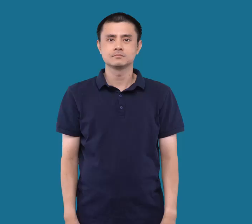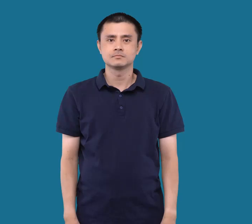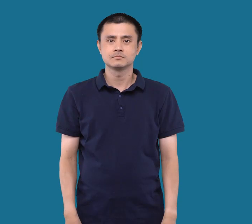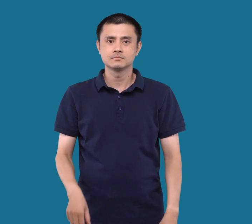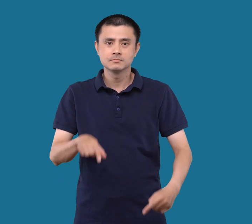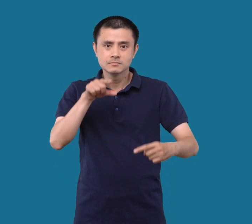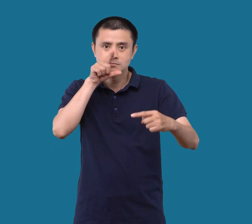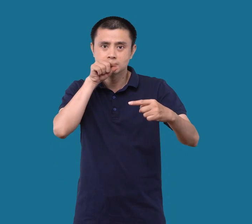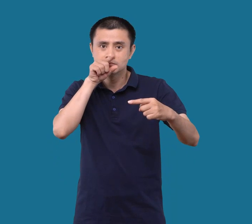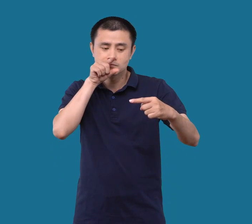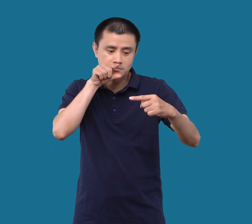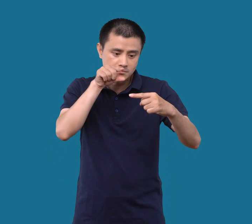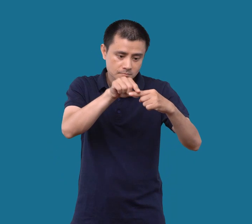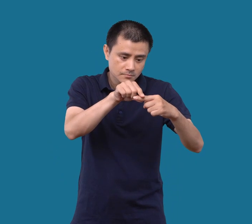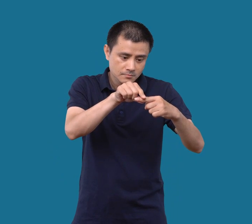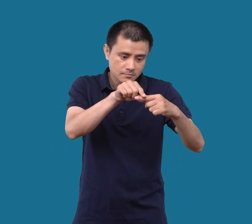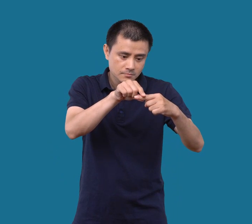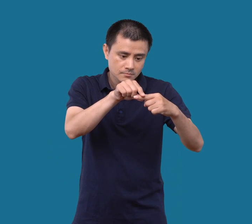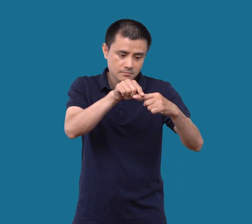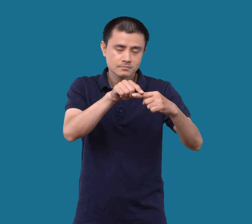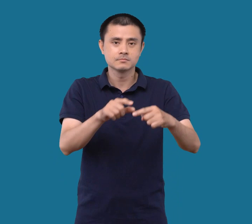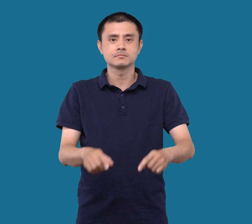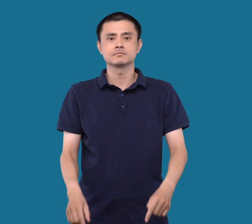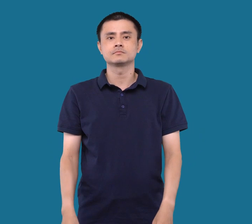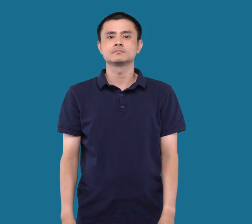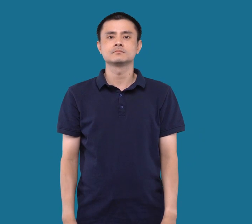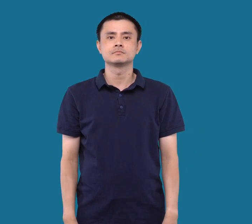chim sâu